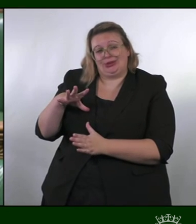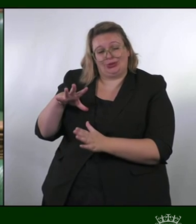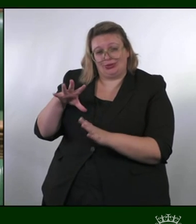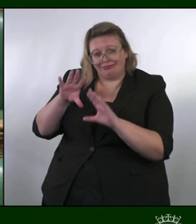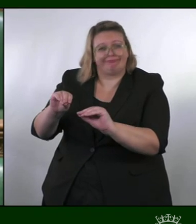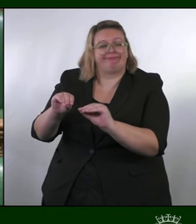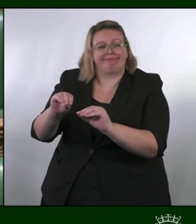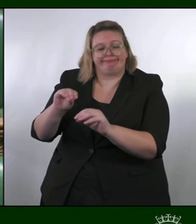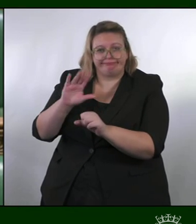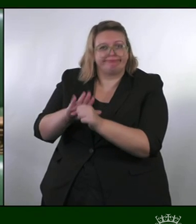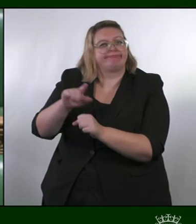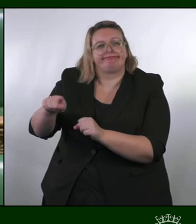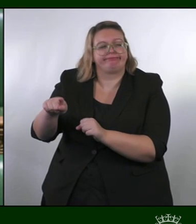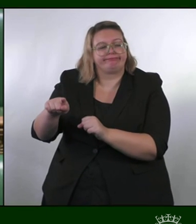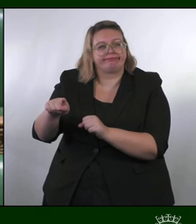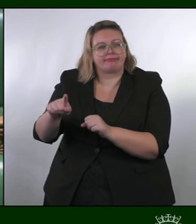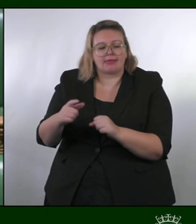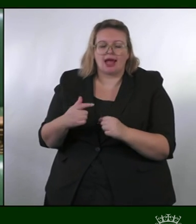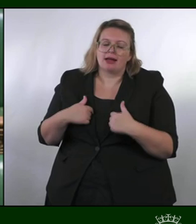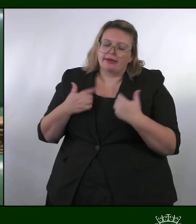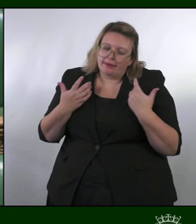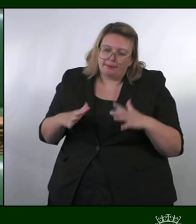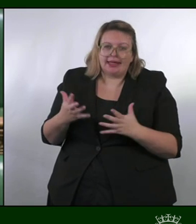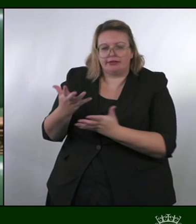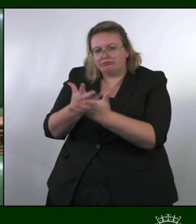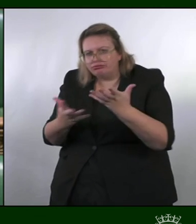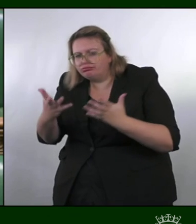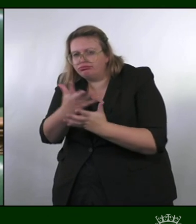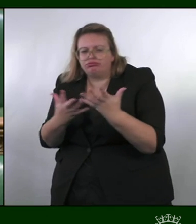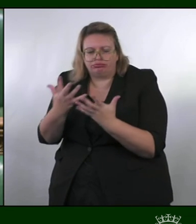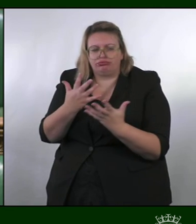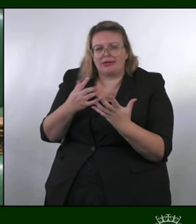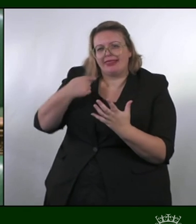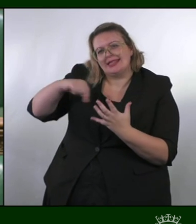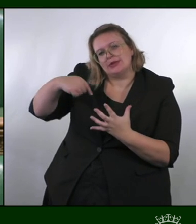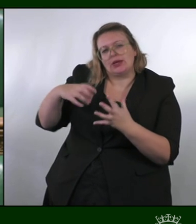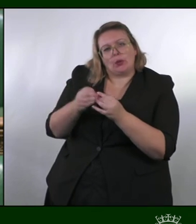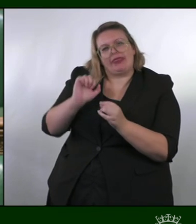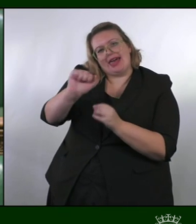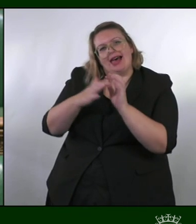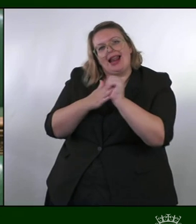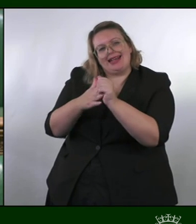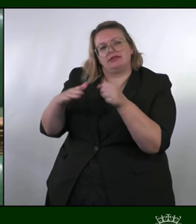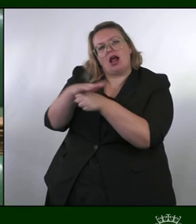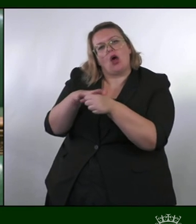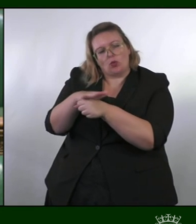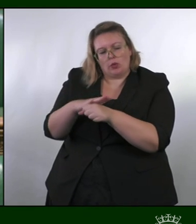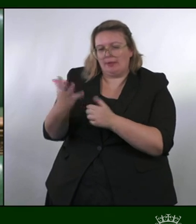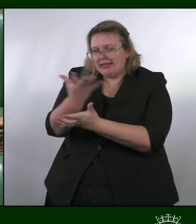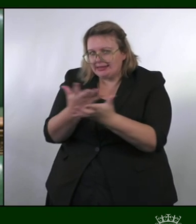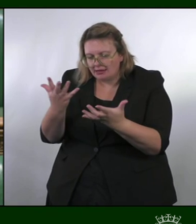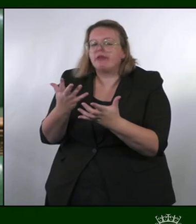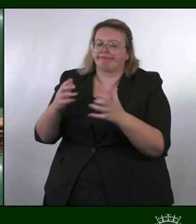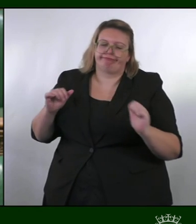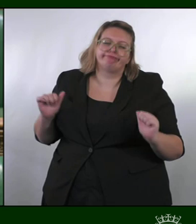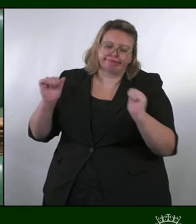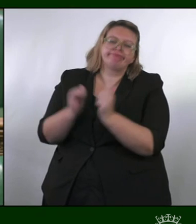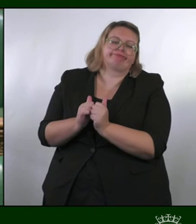Indeed, according to sources briefing Times Radio, plans are being developed for a three-week lockdown more widely next month.